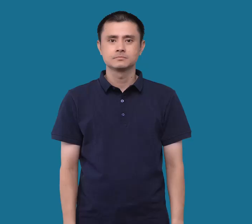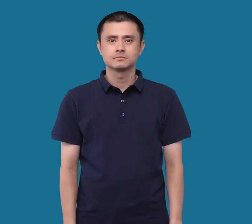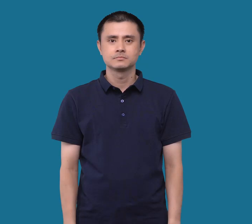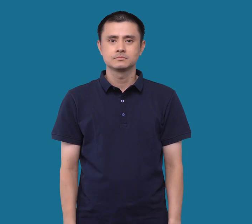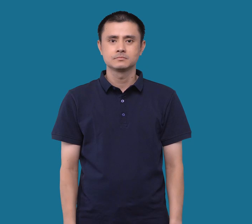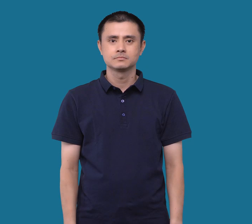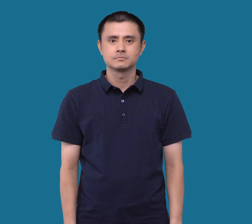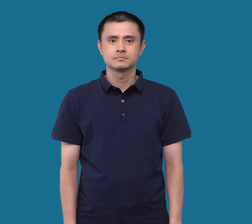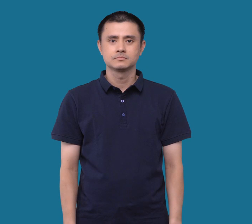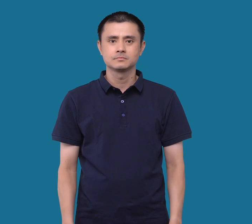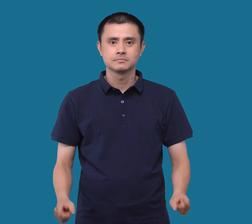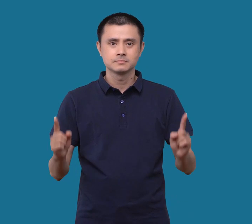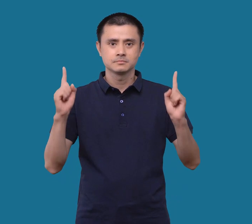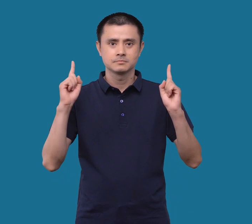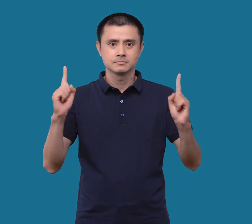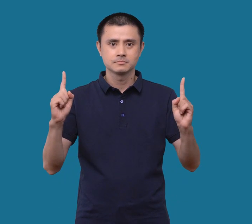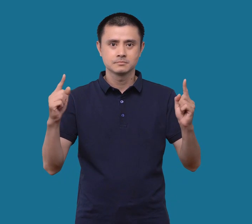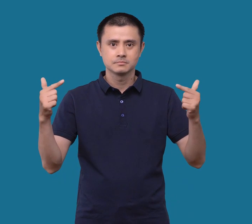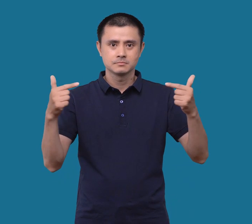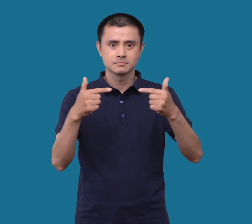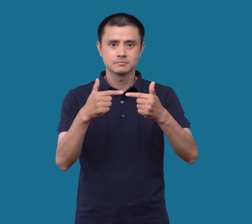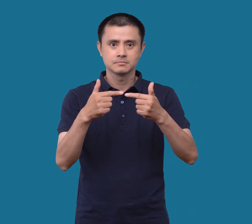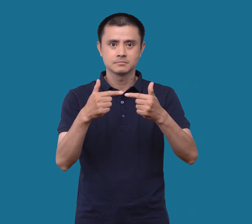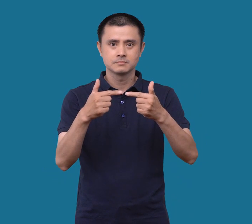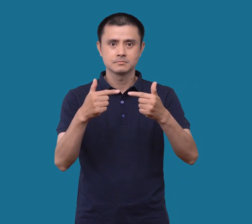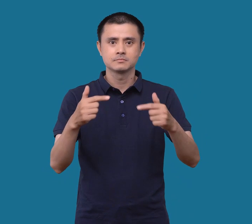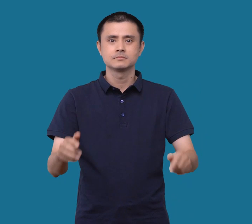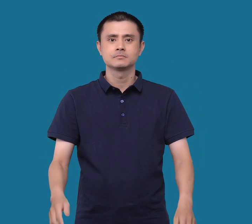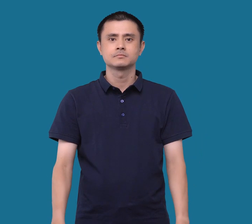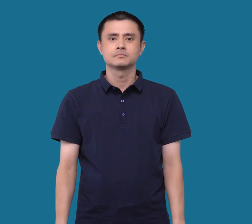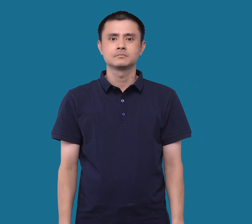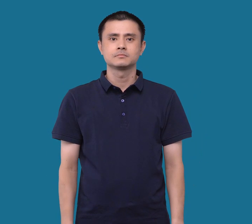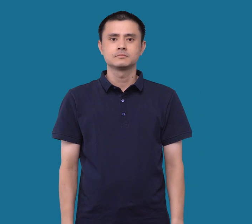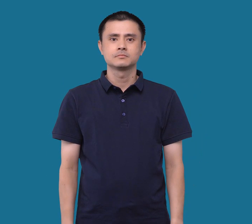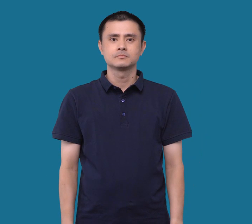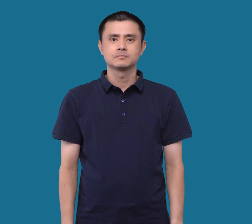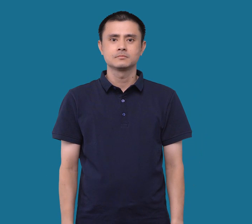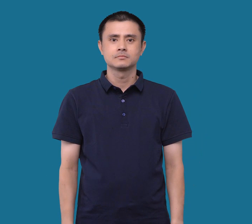cạnh đối diện